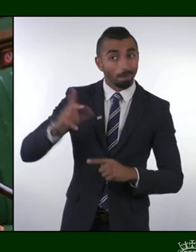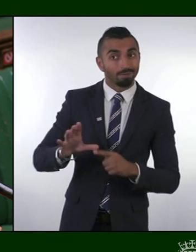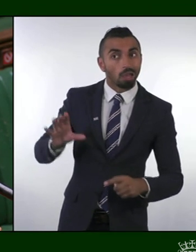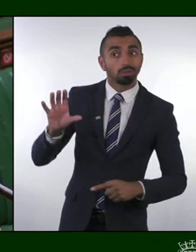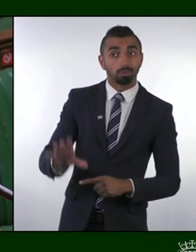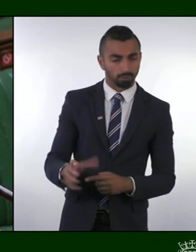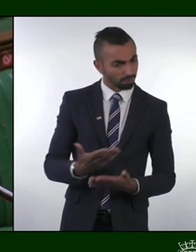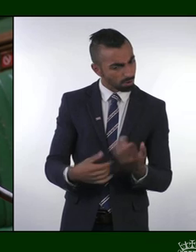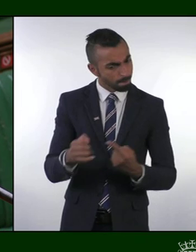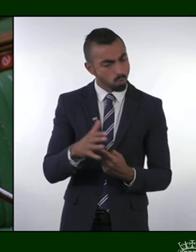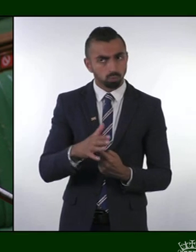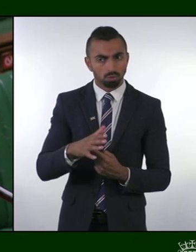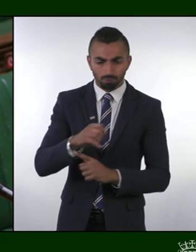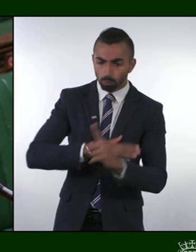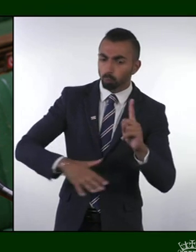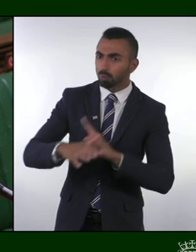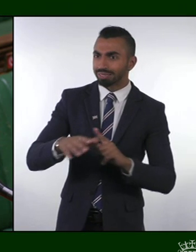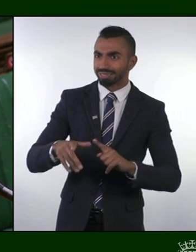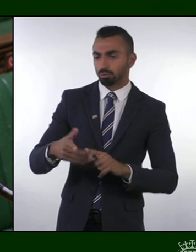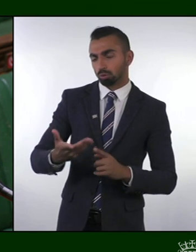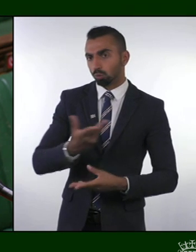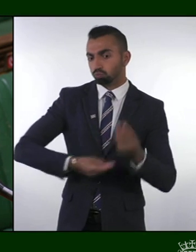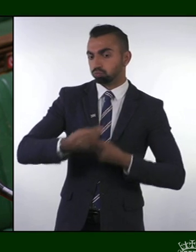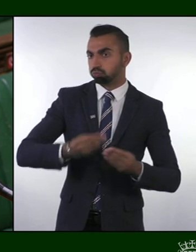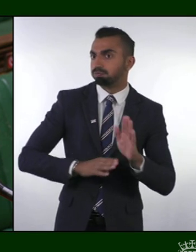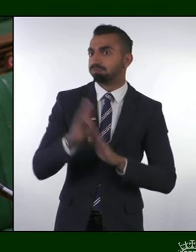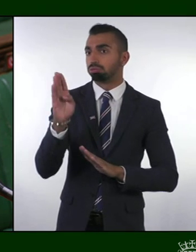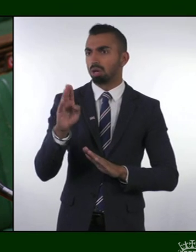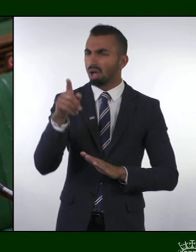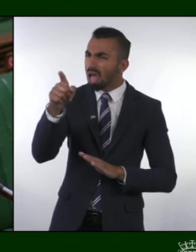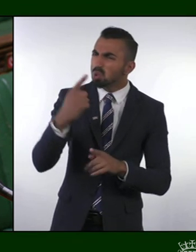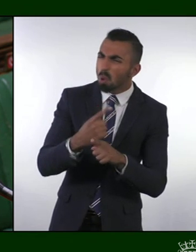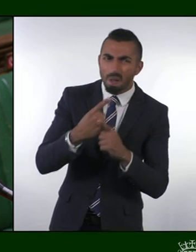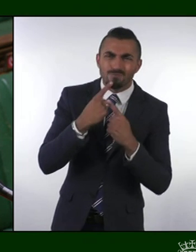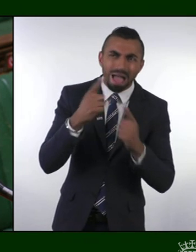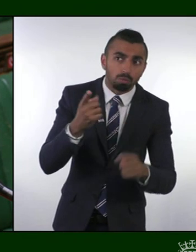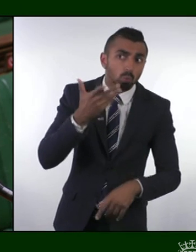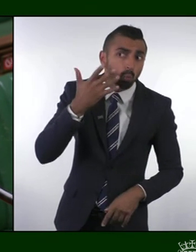I do not know the specifics of the timing of the announcement that he alludes to, but I am happy to go away and take a look at it.